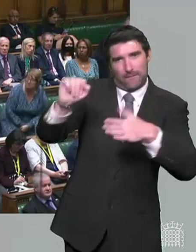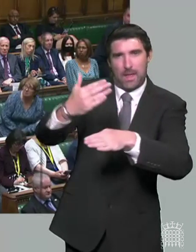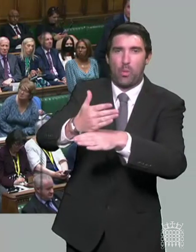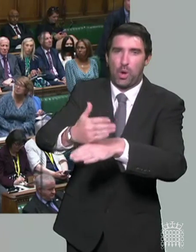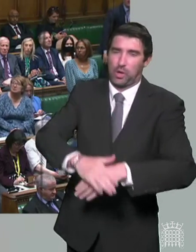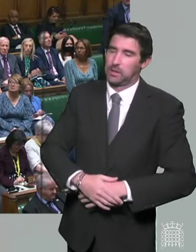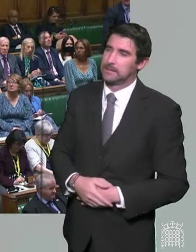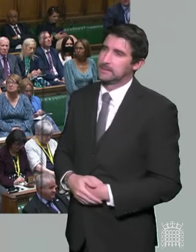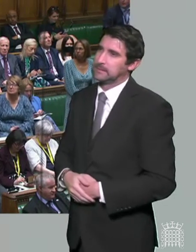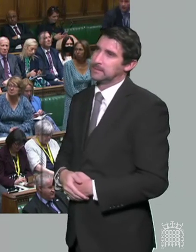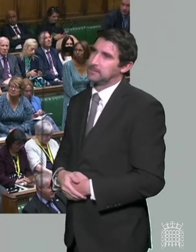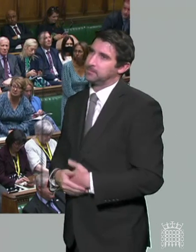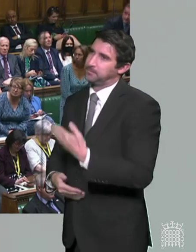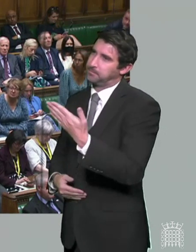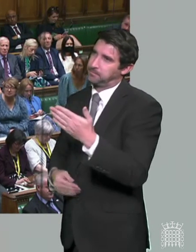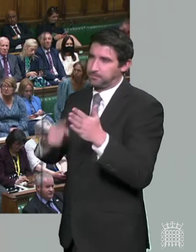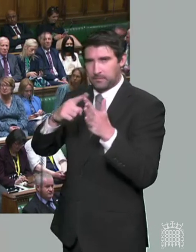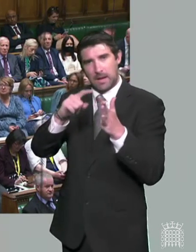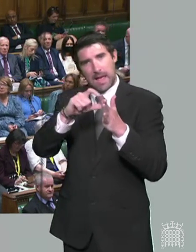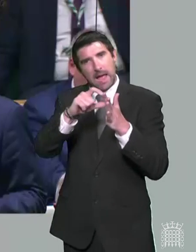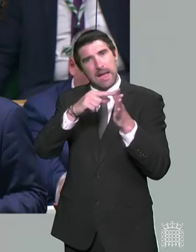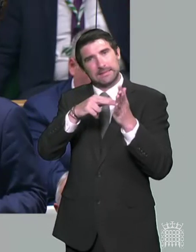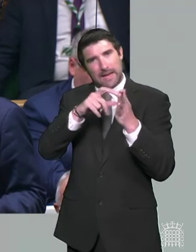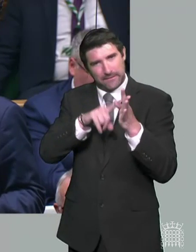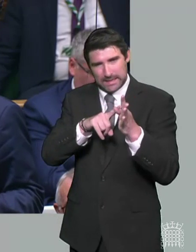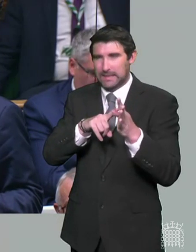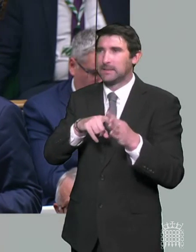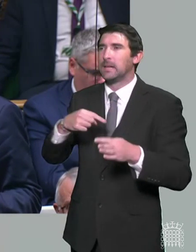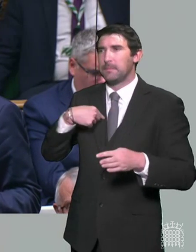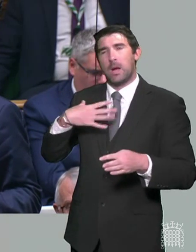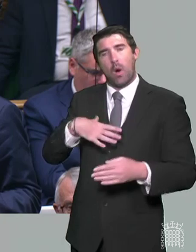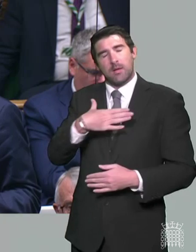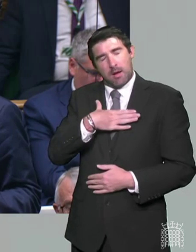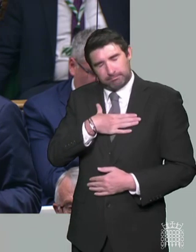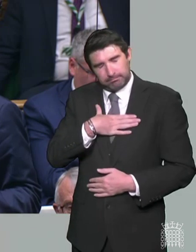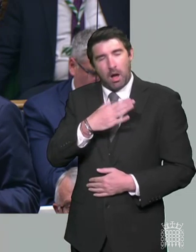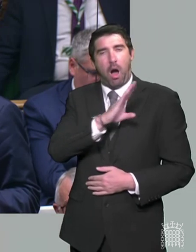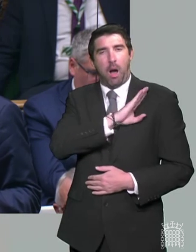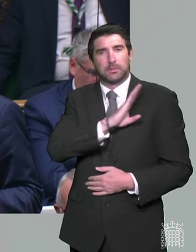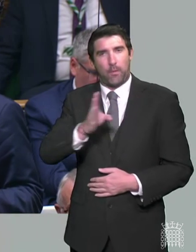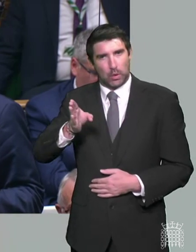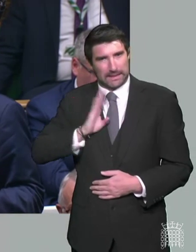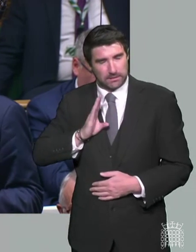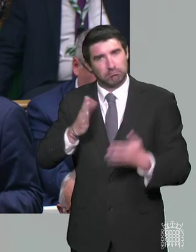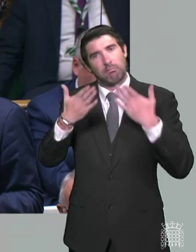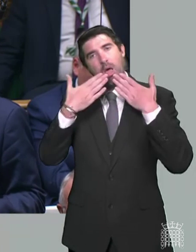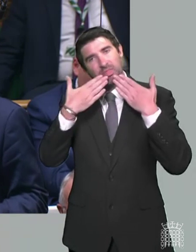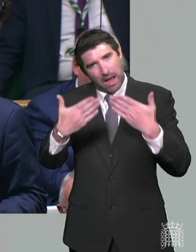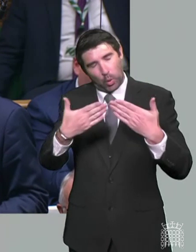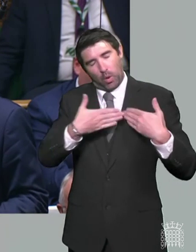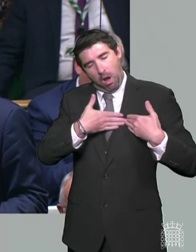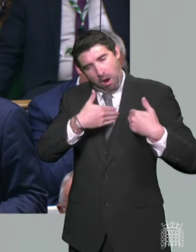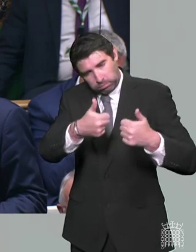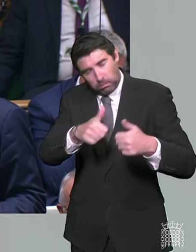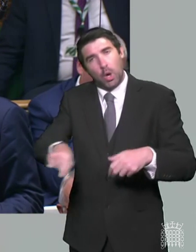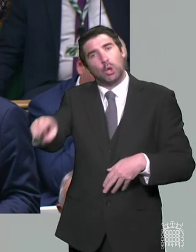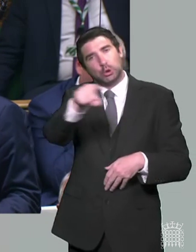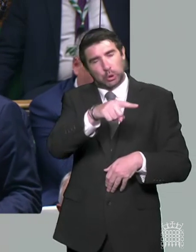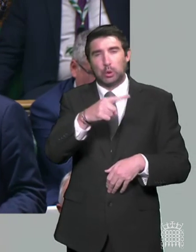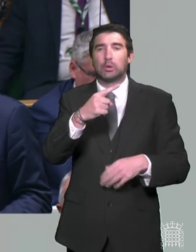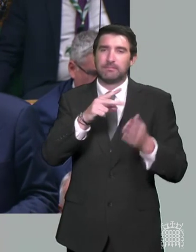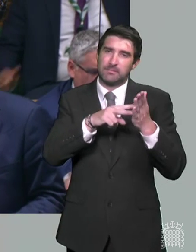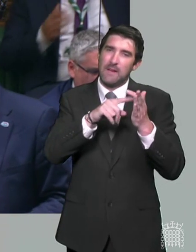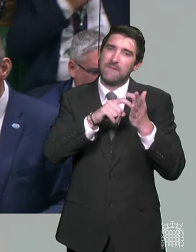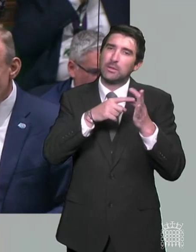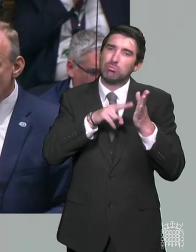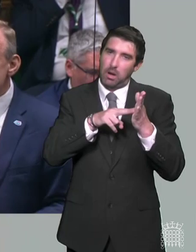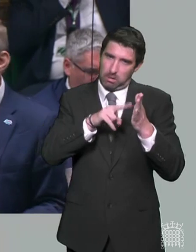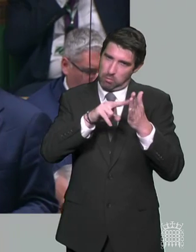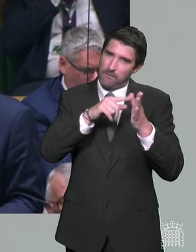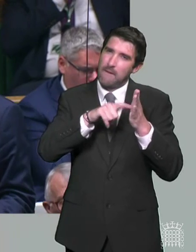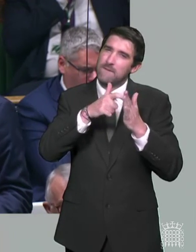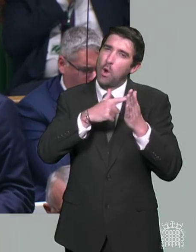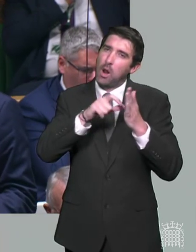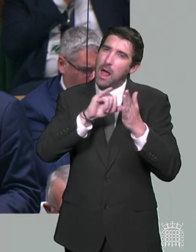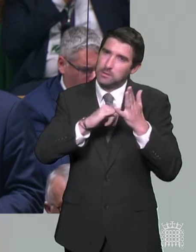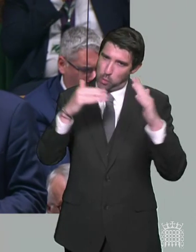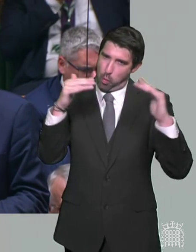May I join the Prime Minister and the Leader of the Opposition in paying tribute to our armed forces, and in sending our thanks and gratitude to the veterans of the Falklands war and their families?